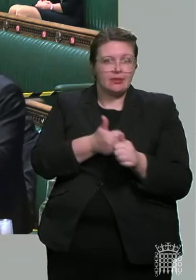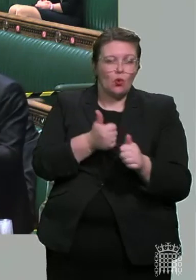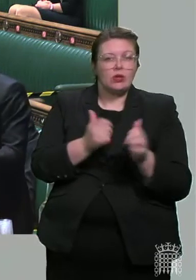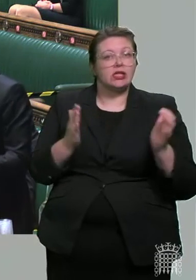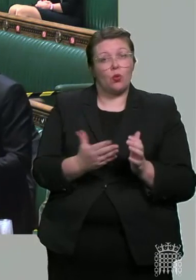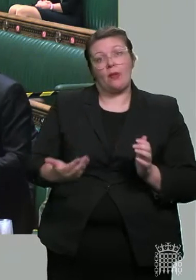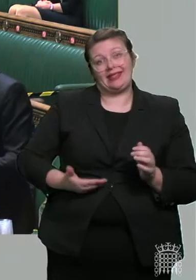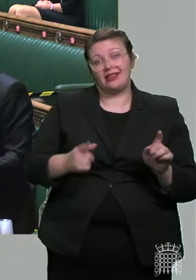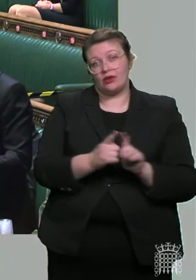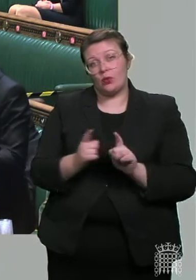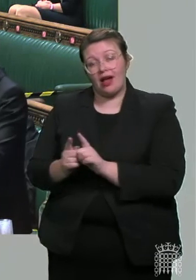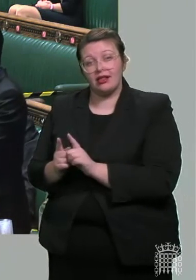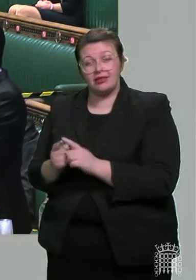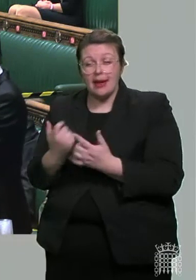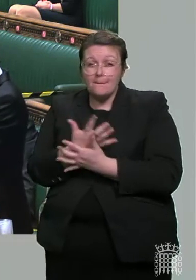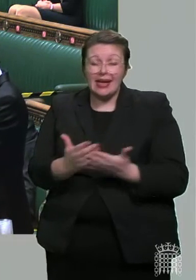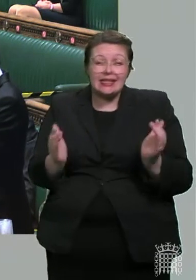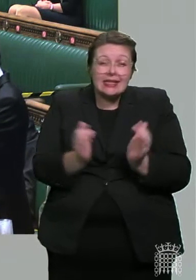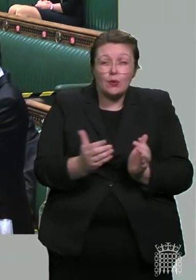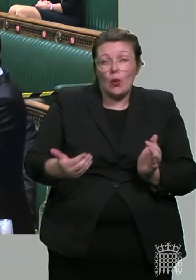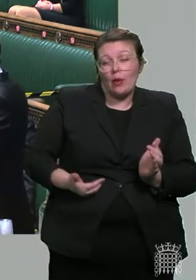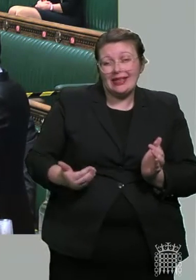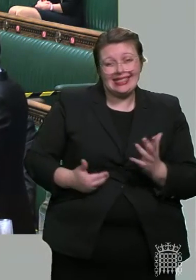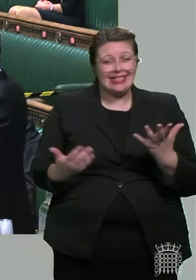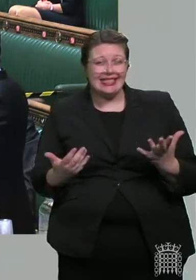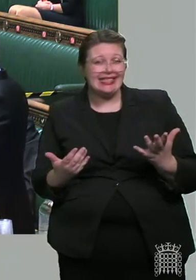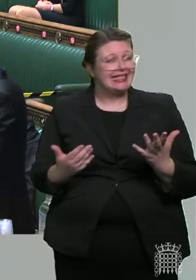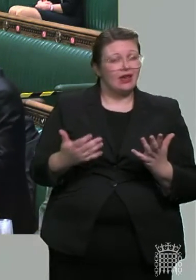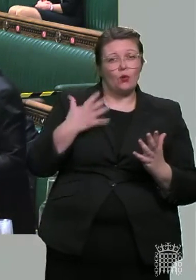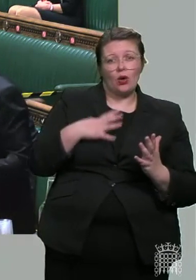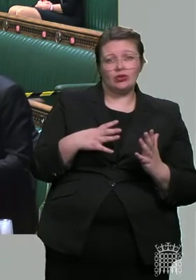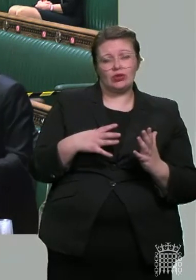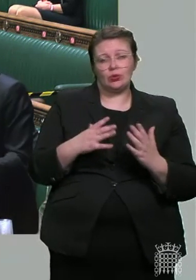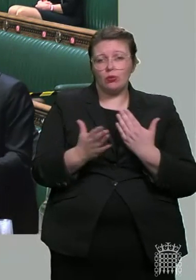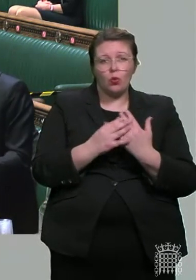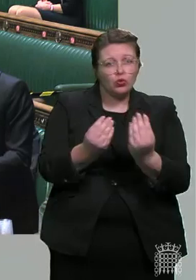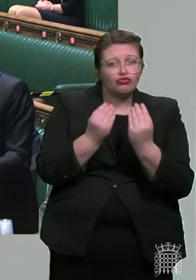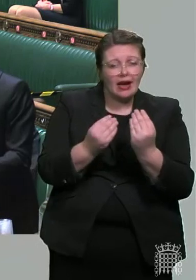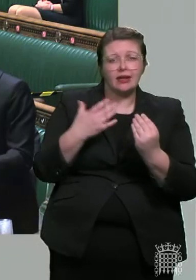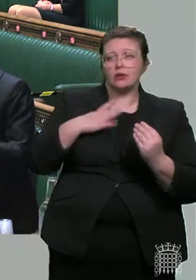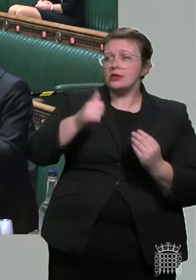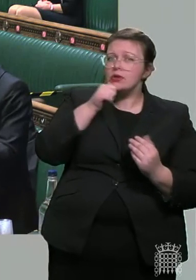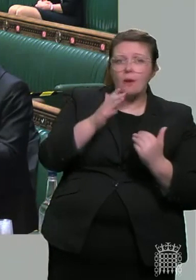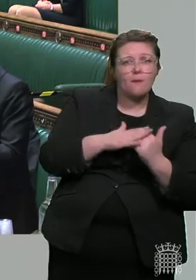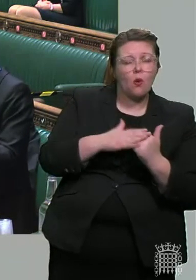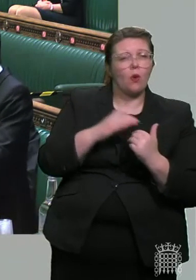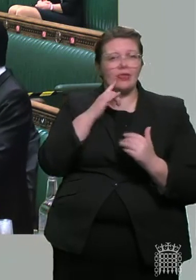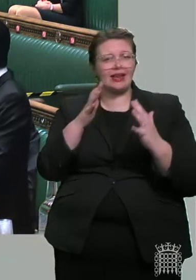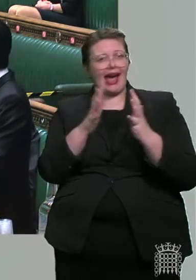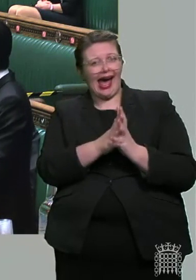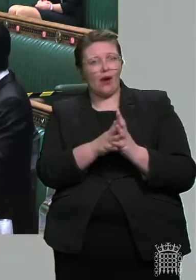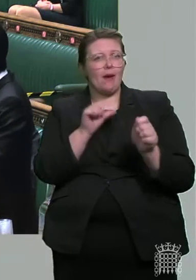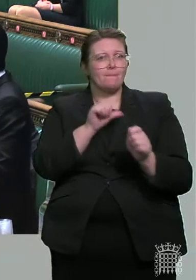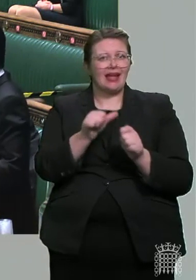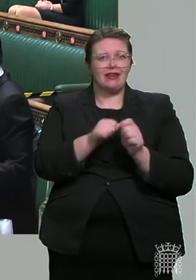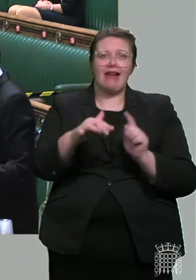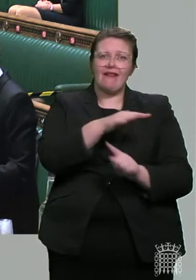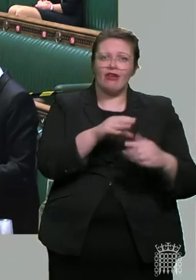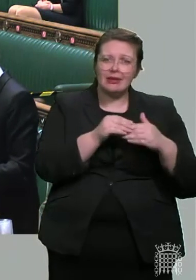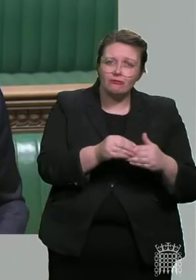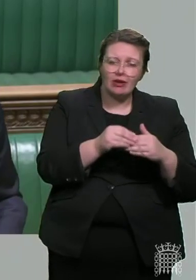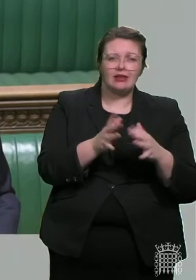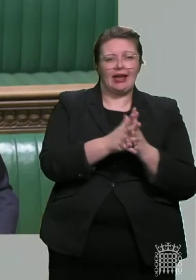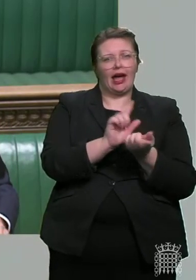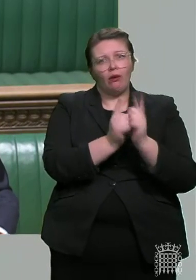Too often, smaller firms do not have the time or resources to acquire the extra skills and training they need to be more efficient, more digital and more productive.